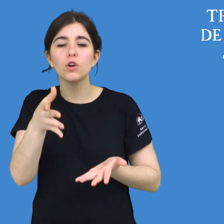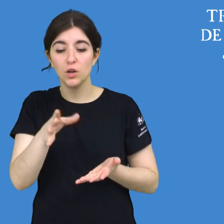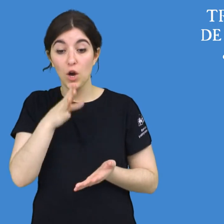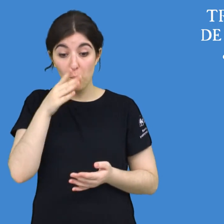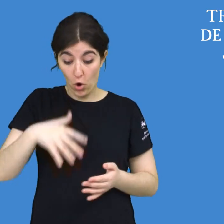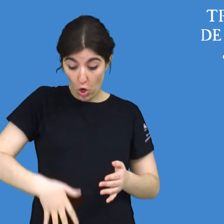motivo